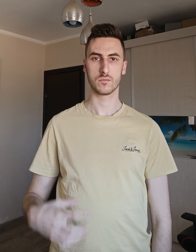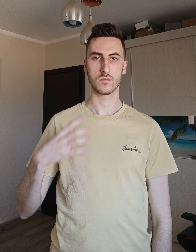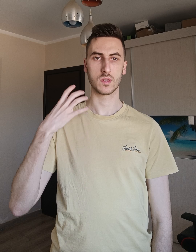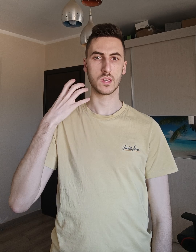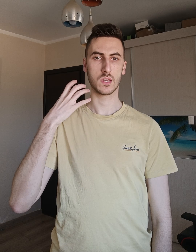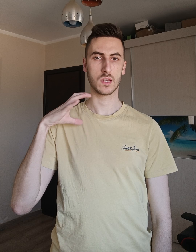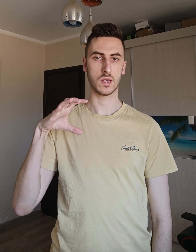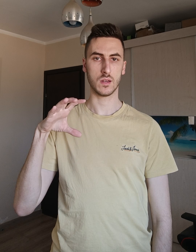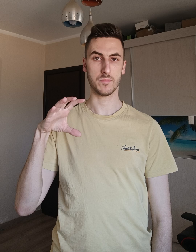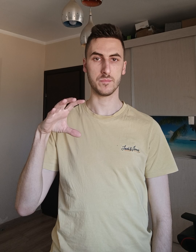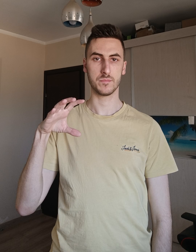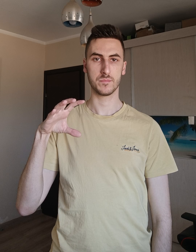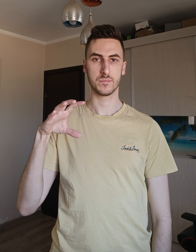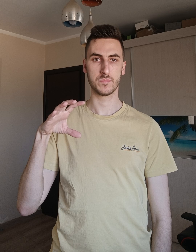חם